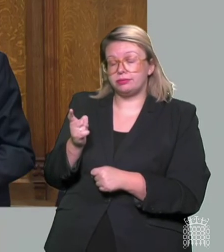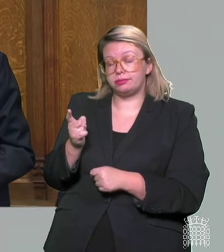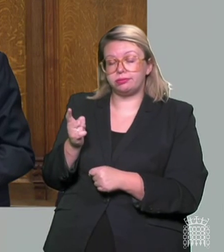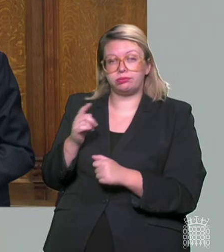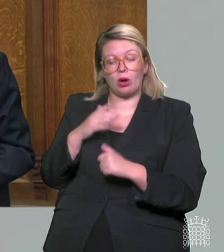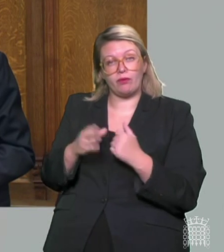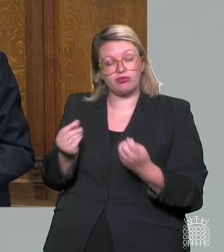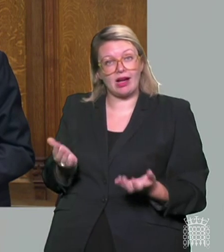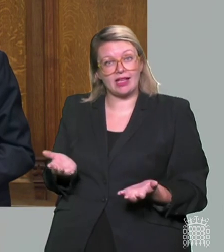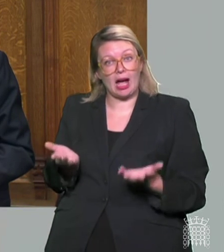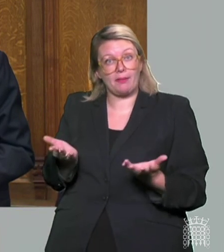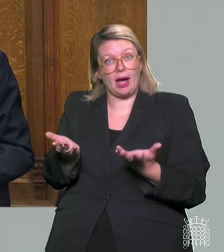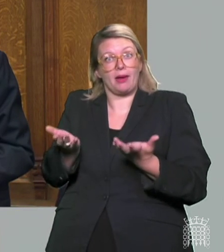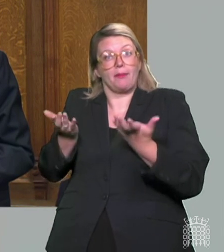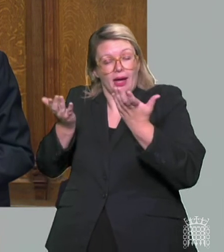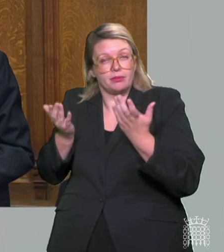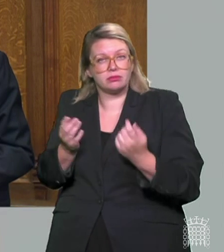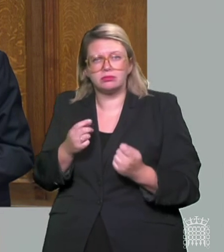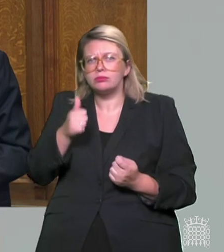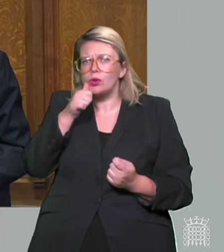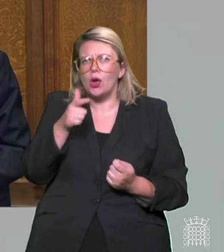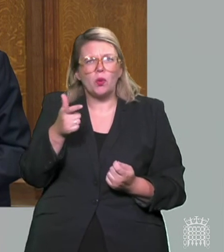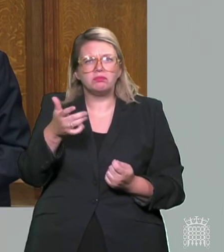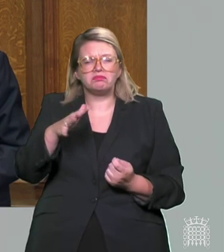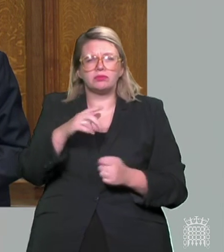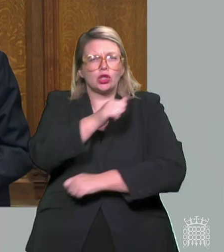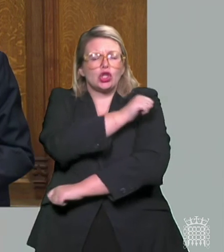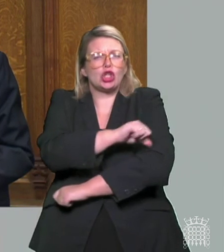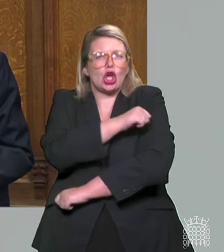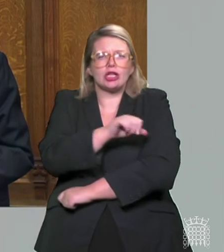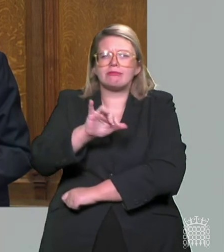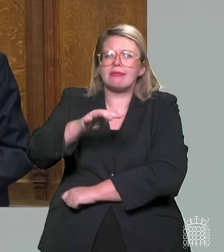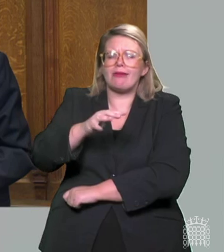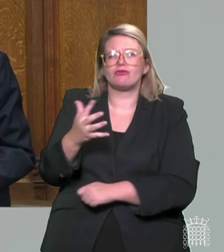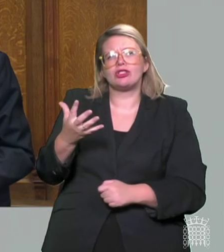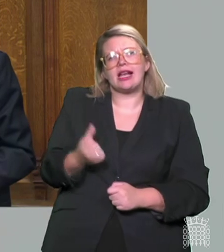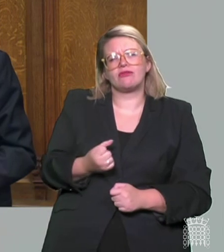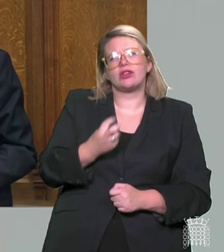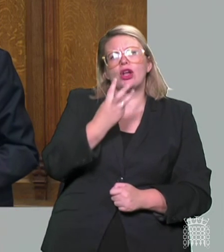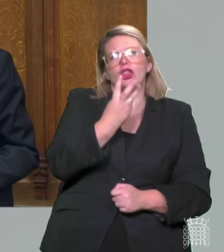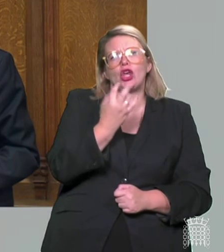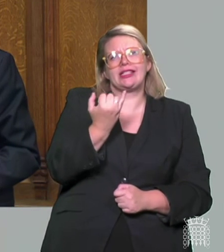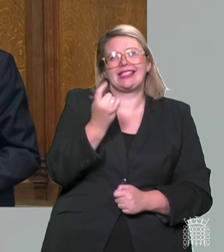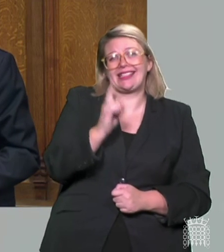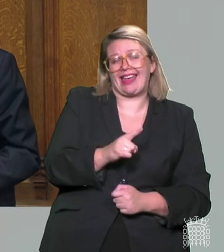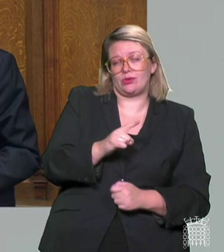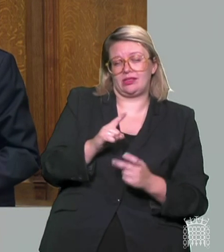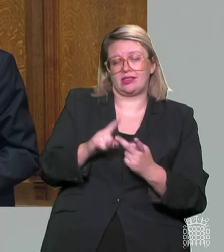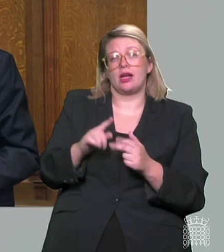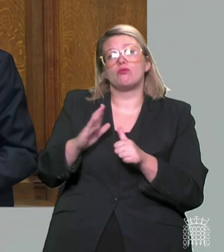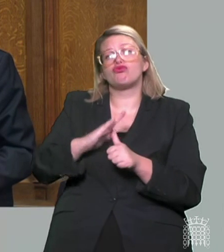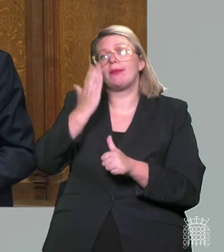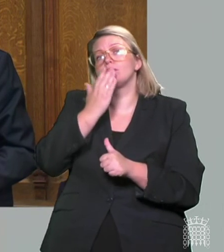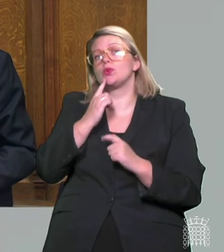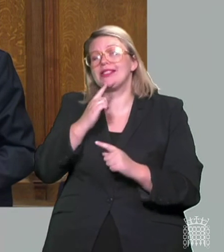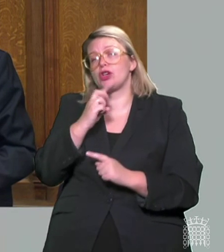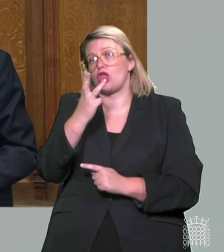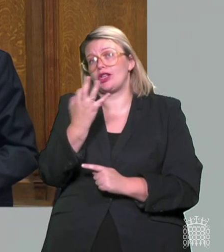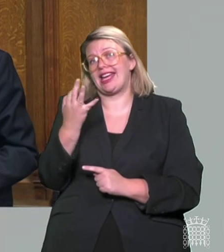The Prime Minister may be aware that the average salaries of a nurse and a primary school teacher are £36,000 and £38,000 respectively.